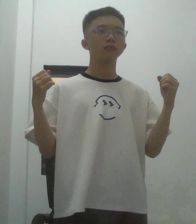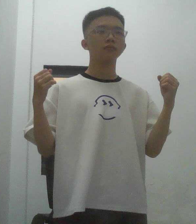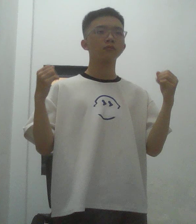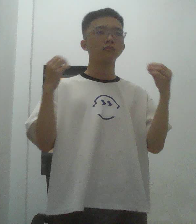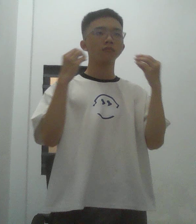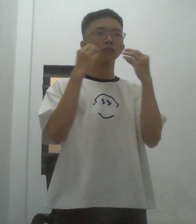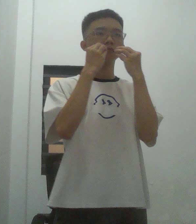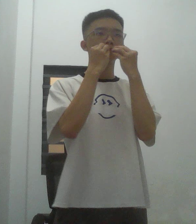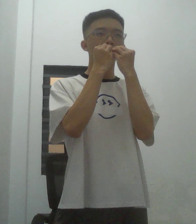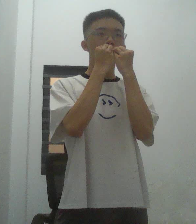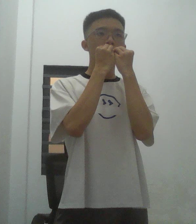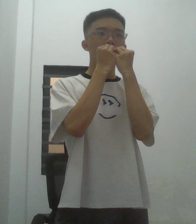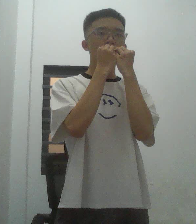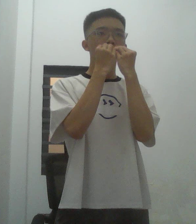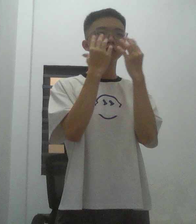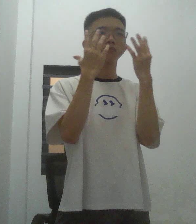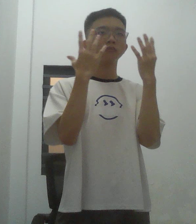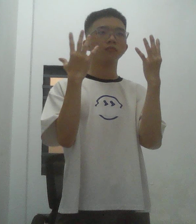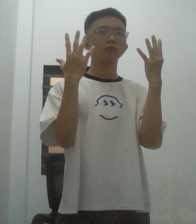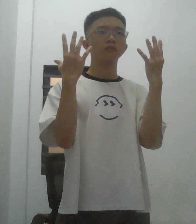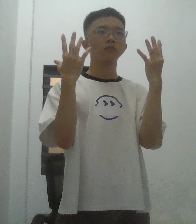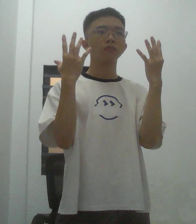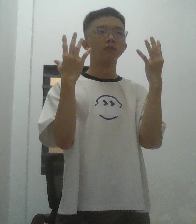cam on